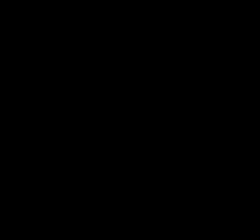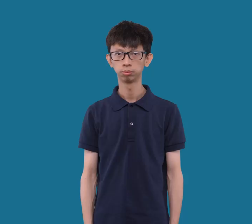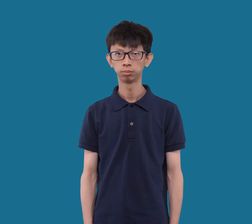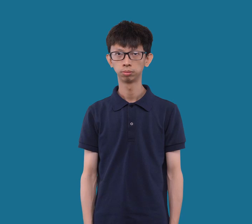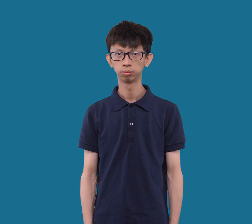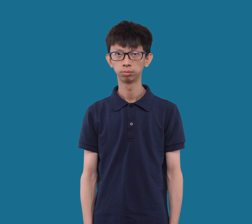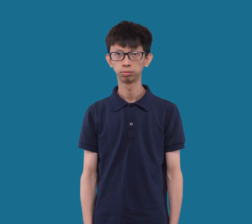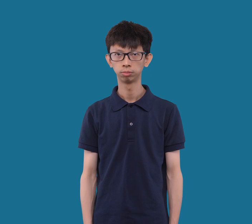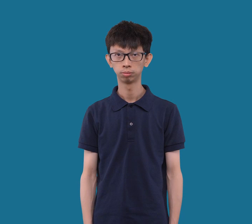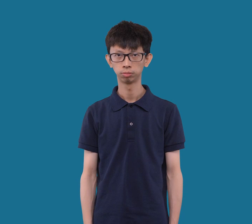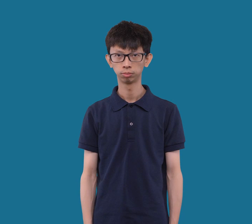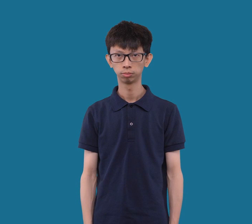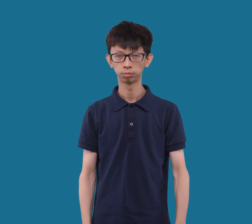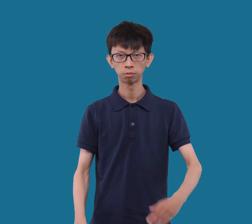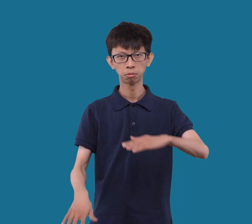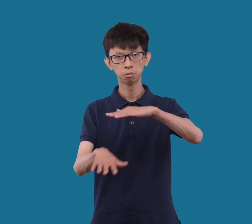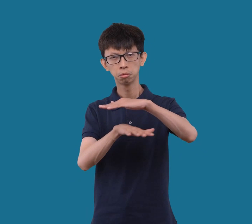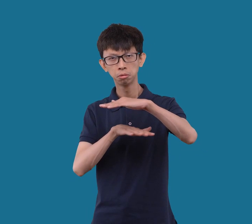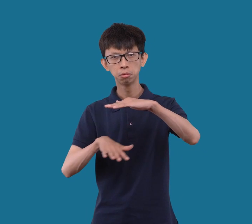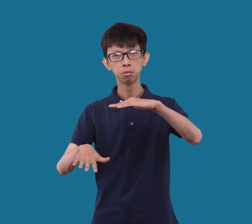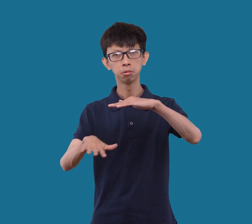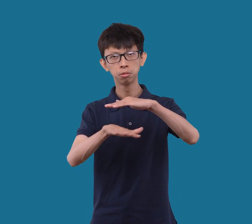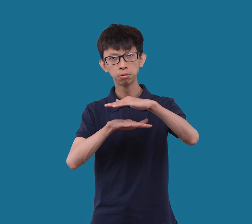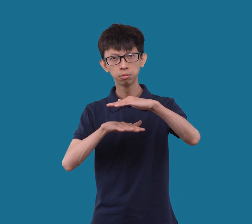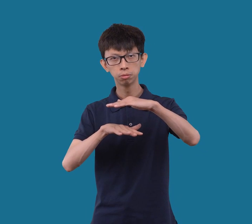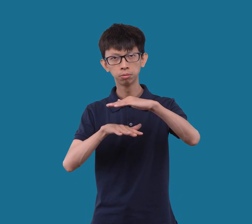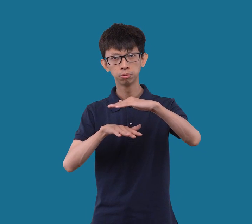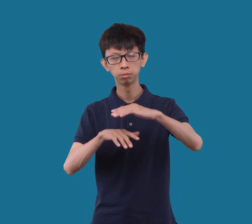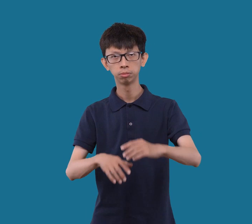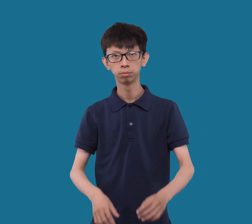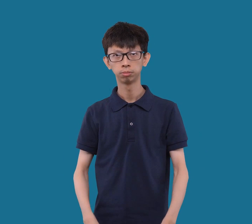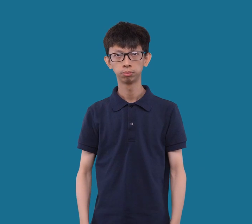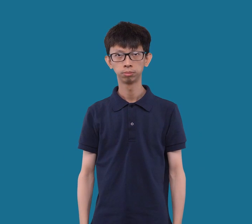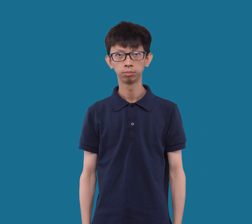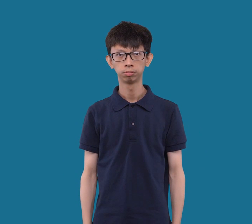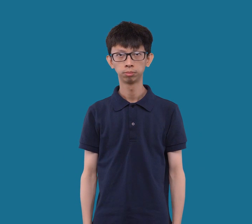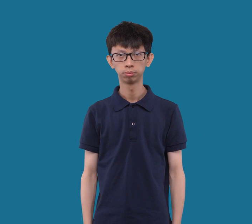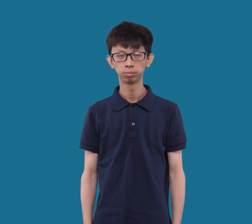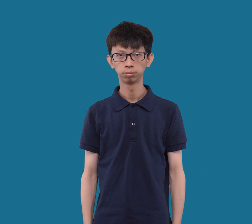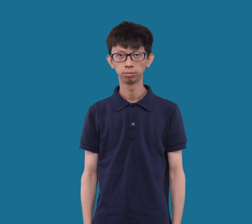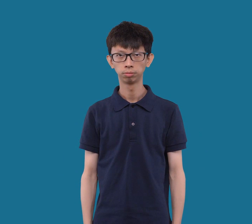đơn giản